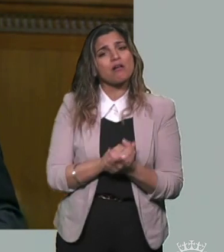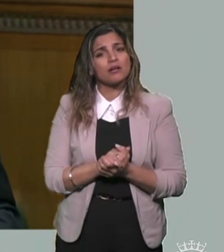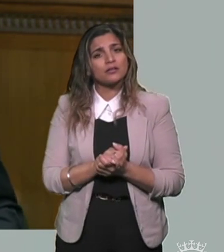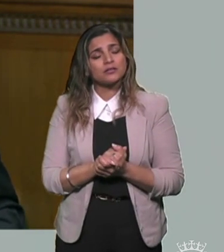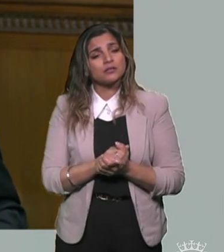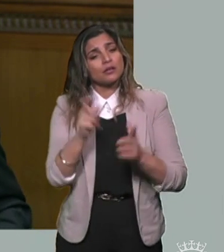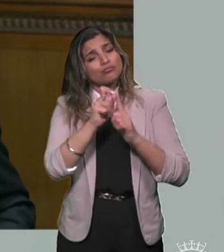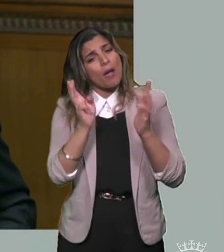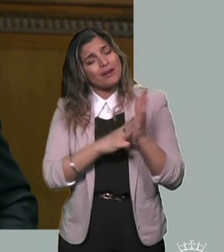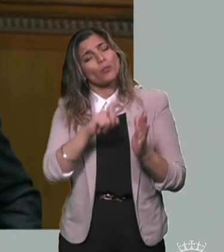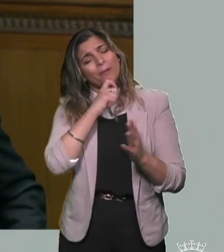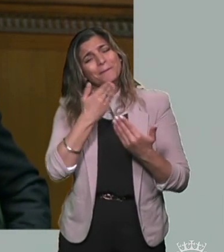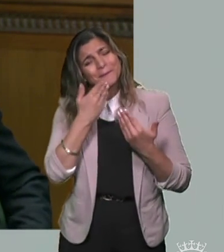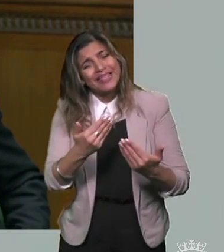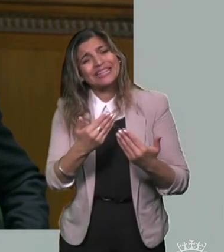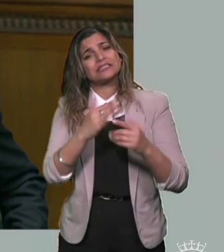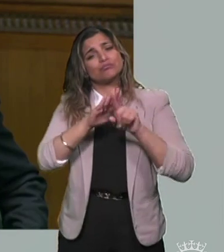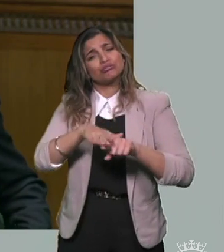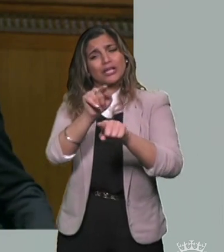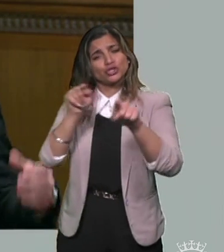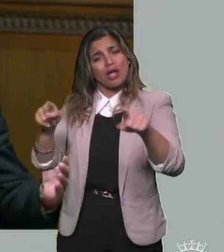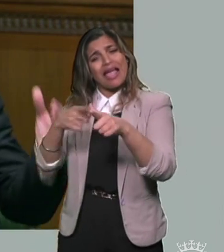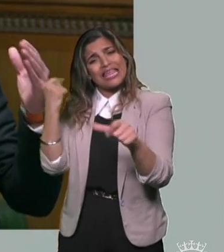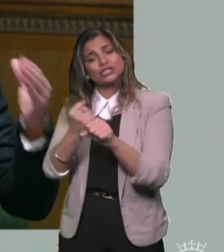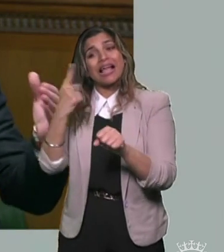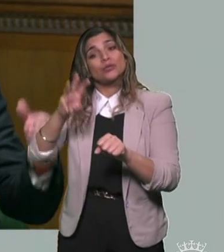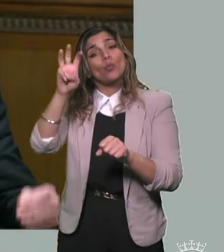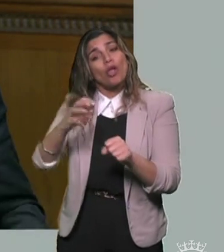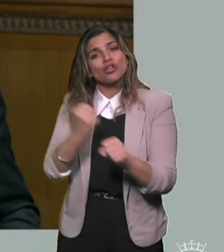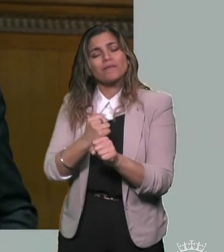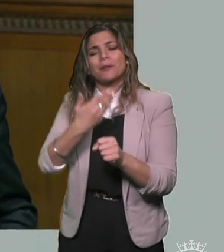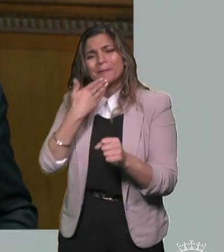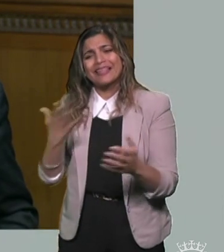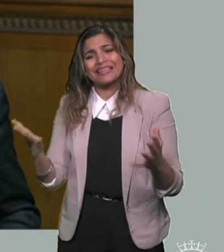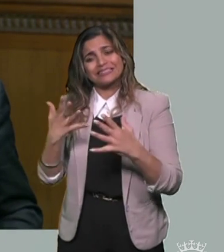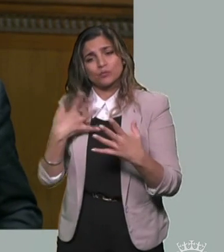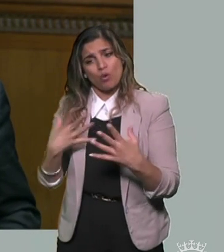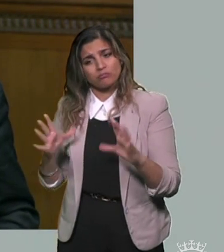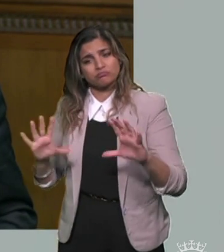Will the Prime Minister now press those agencies, and the Welsh Government, at last to come to the table?